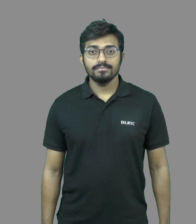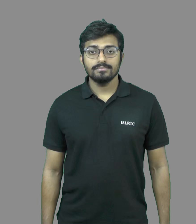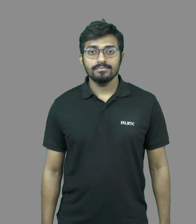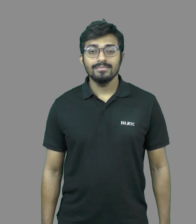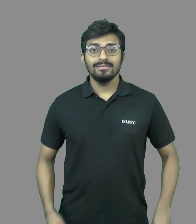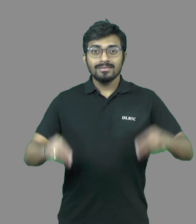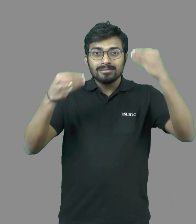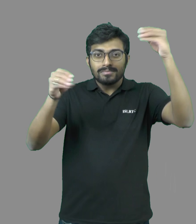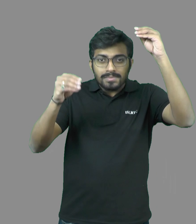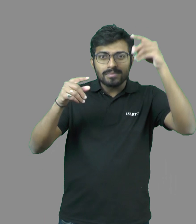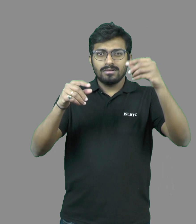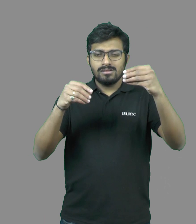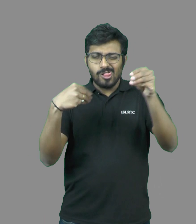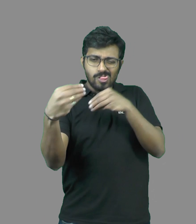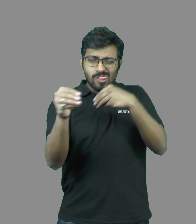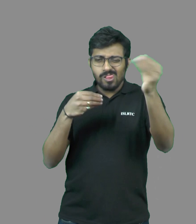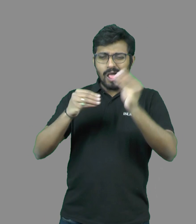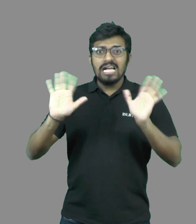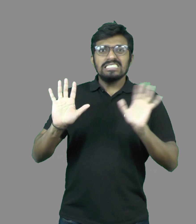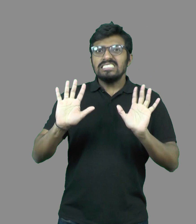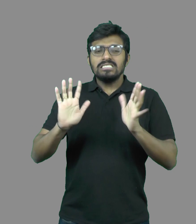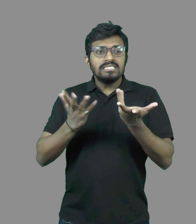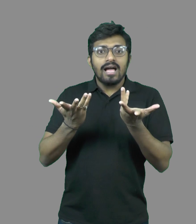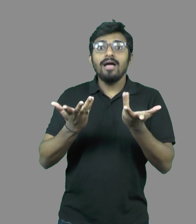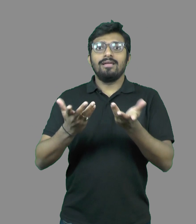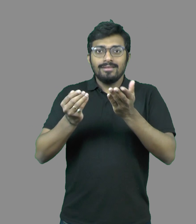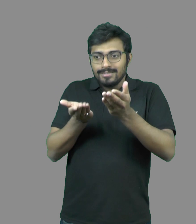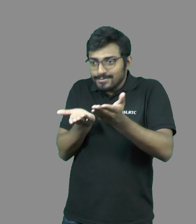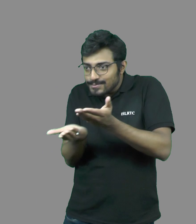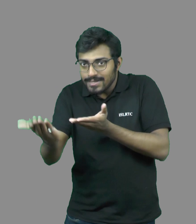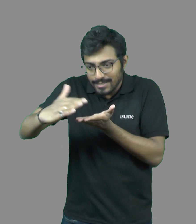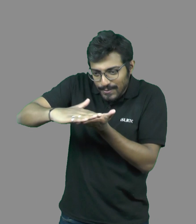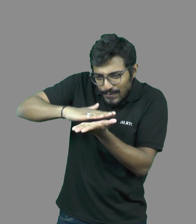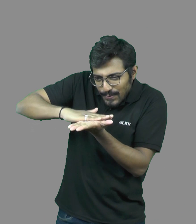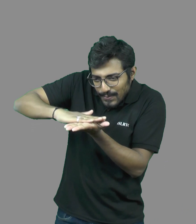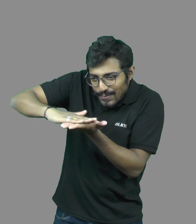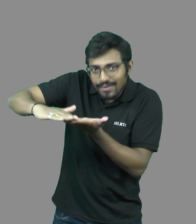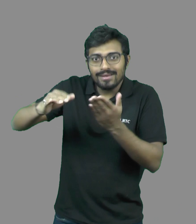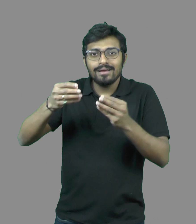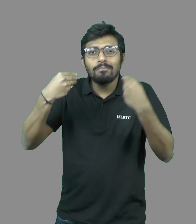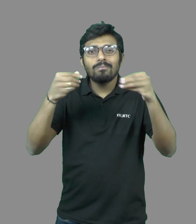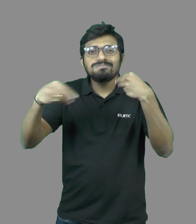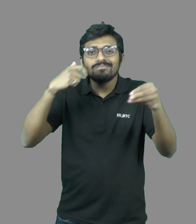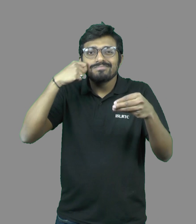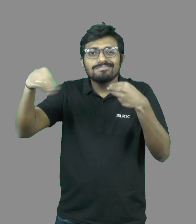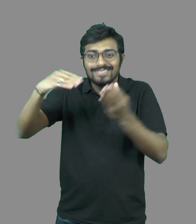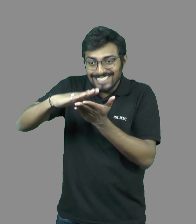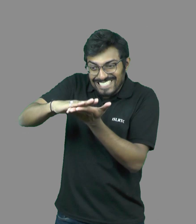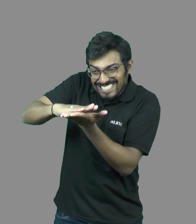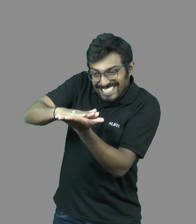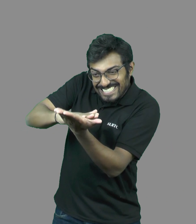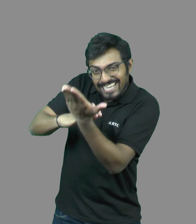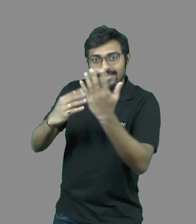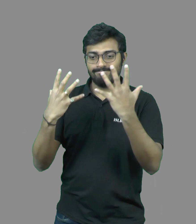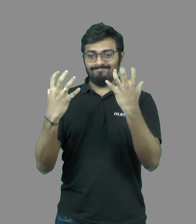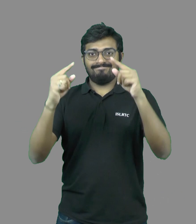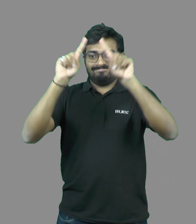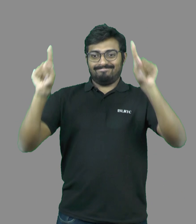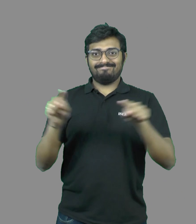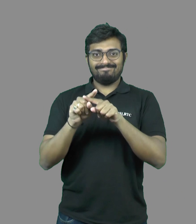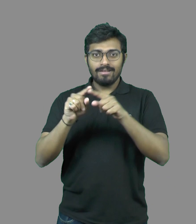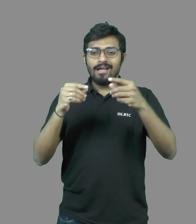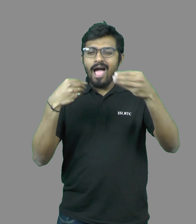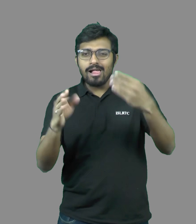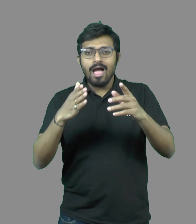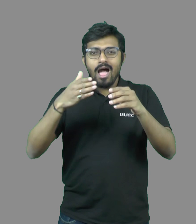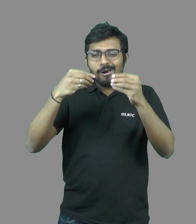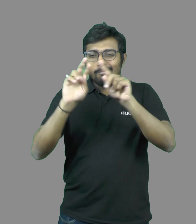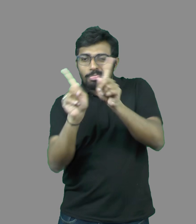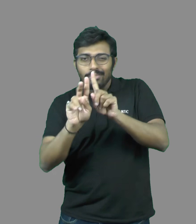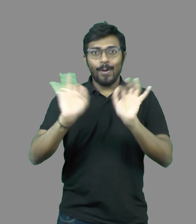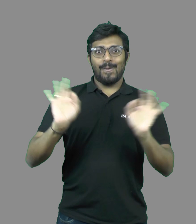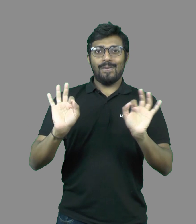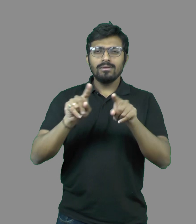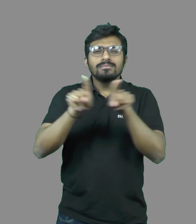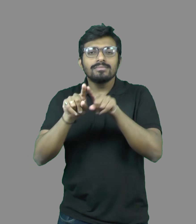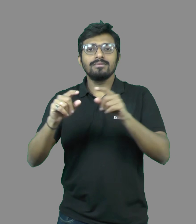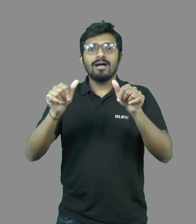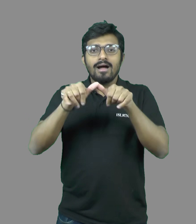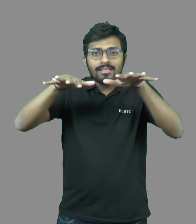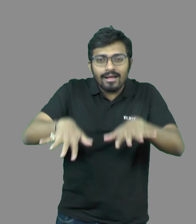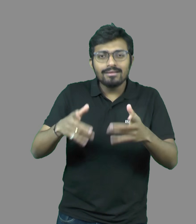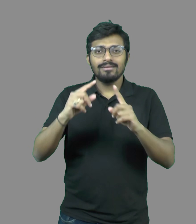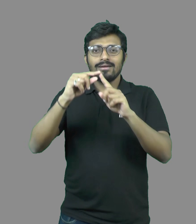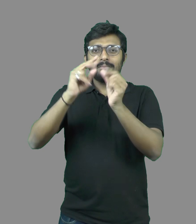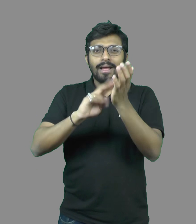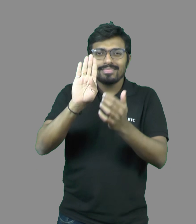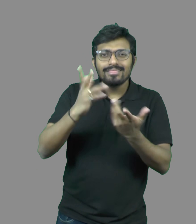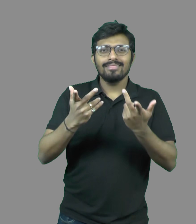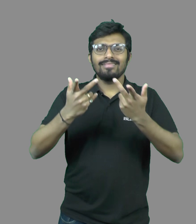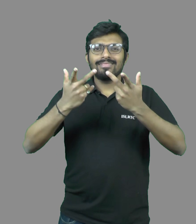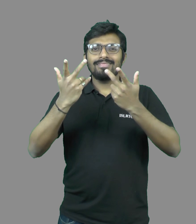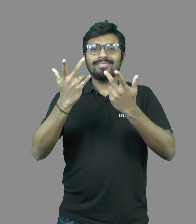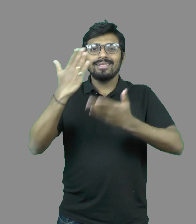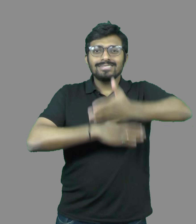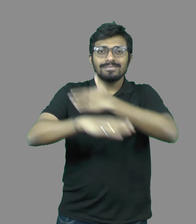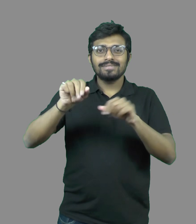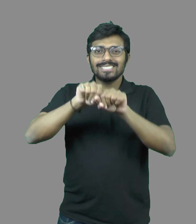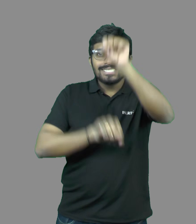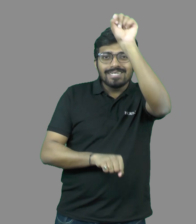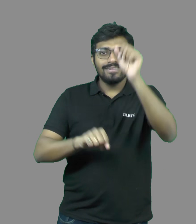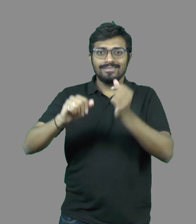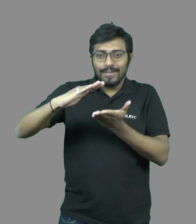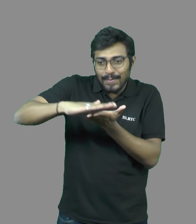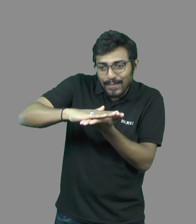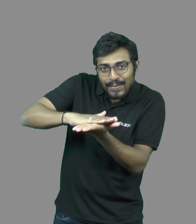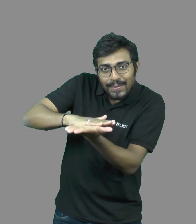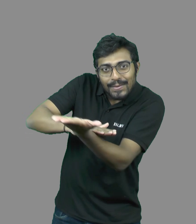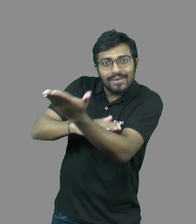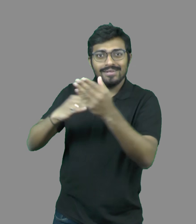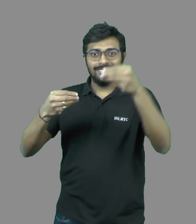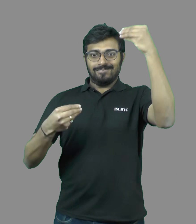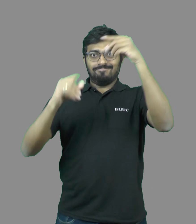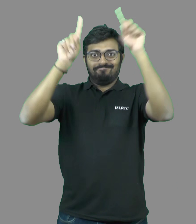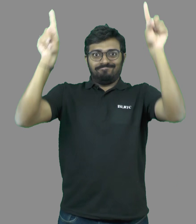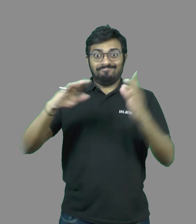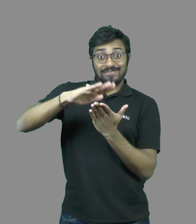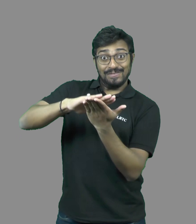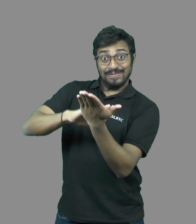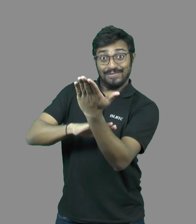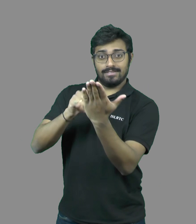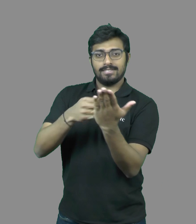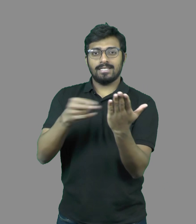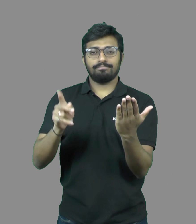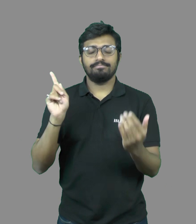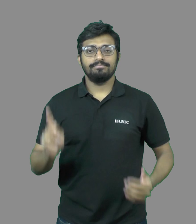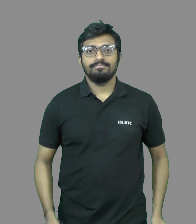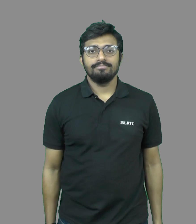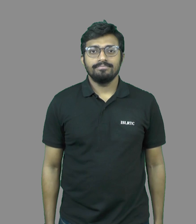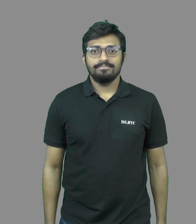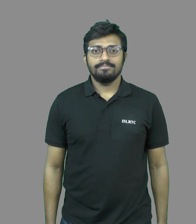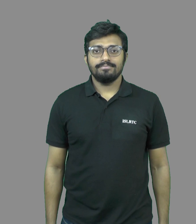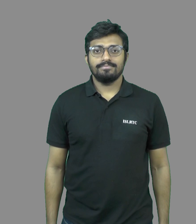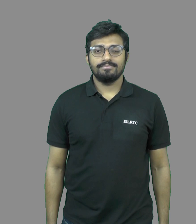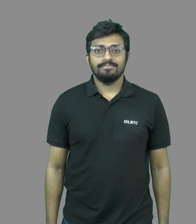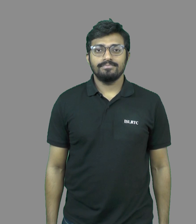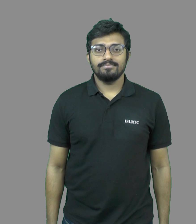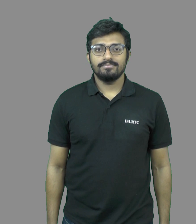Laminate (Paper)